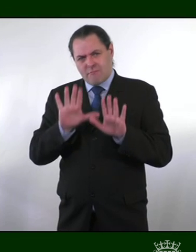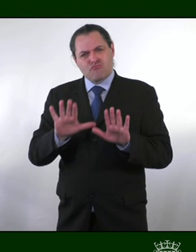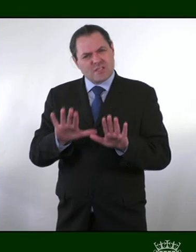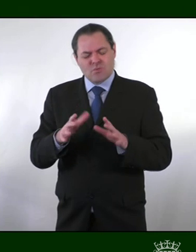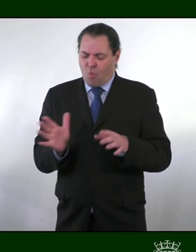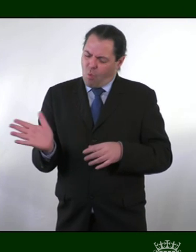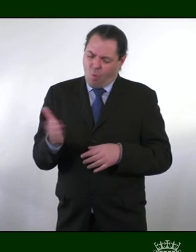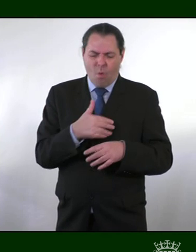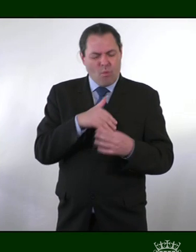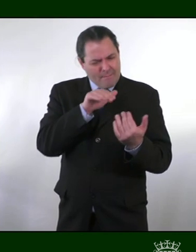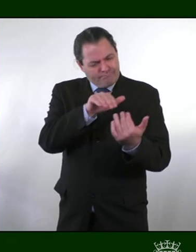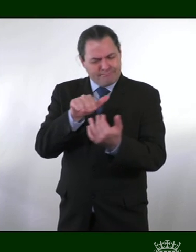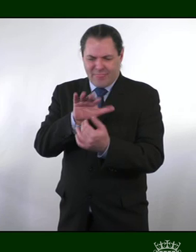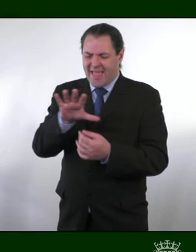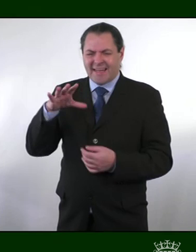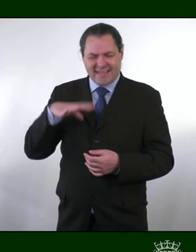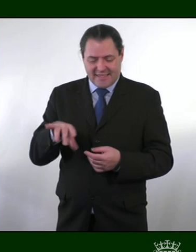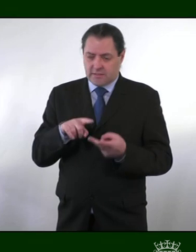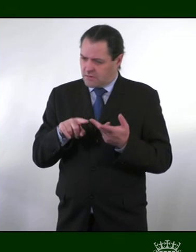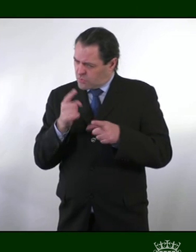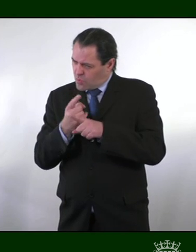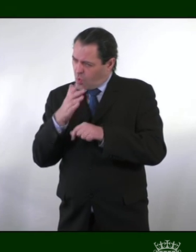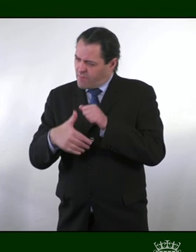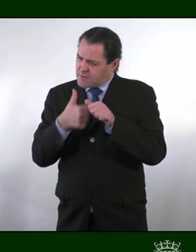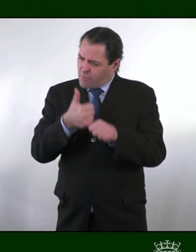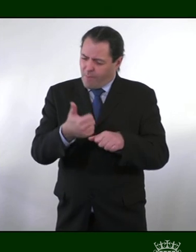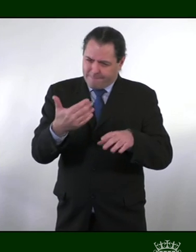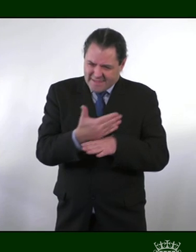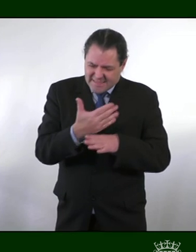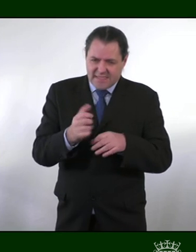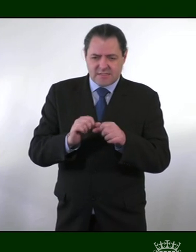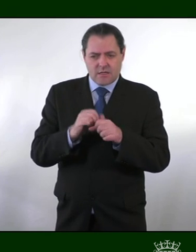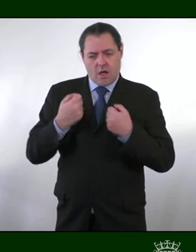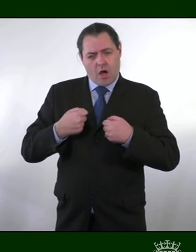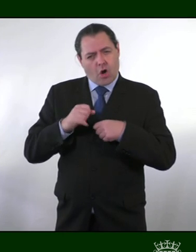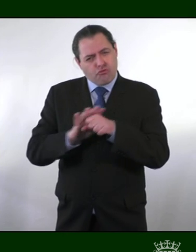The hon. Lady talked about support for businesses during coronavirus.